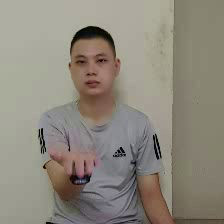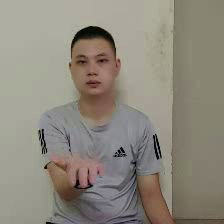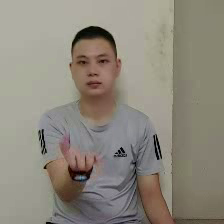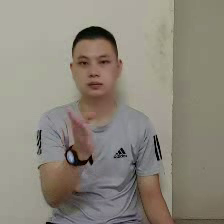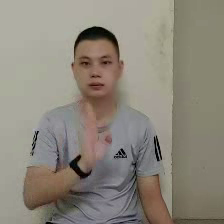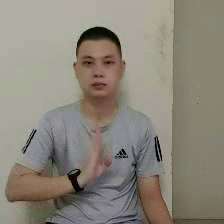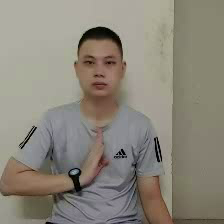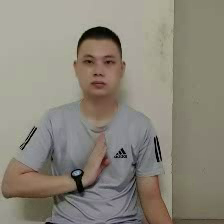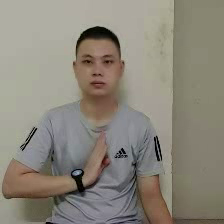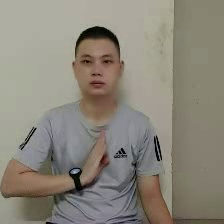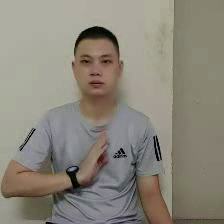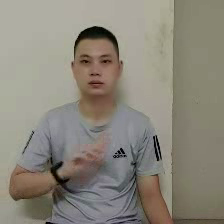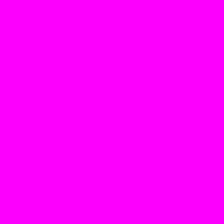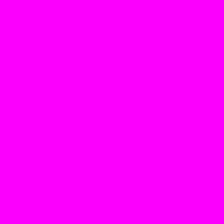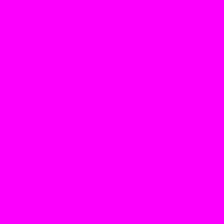Xin phép